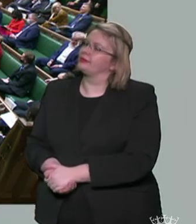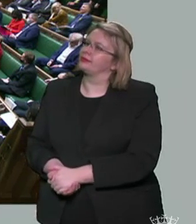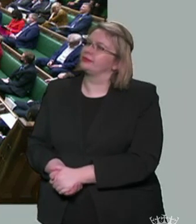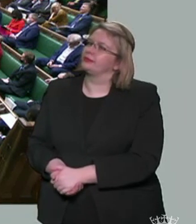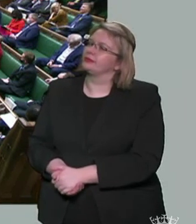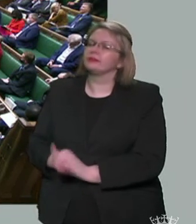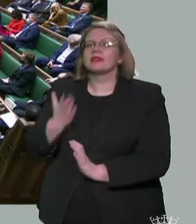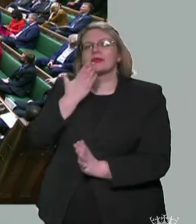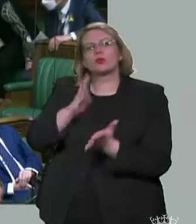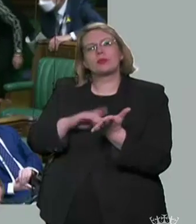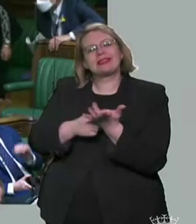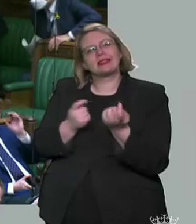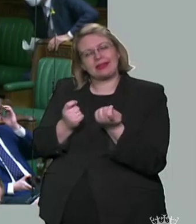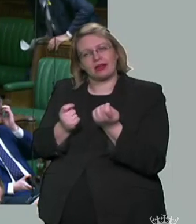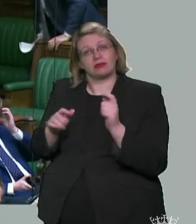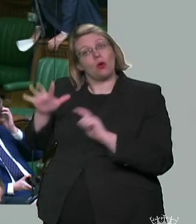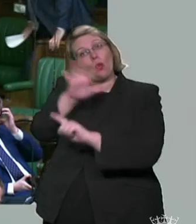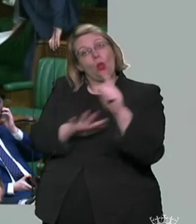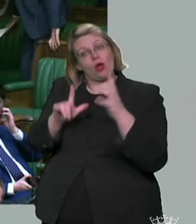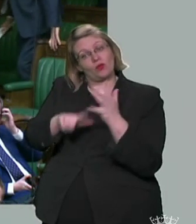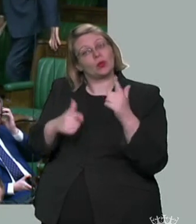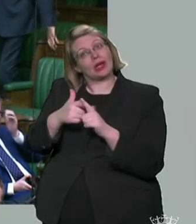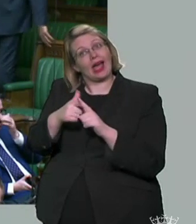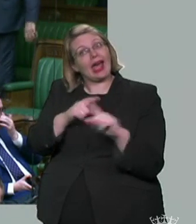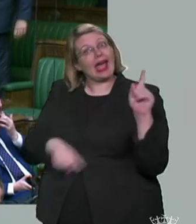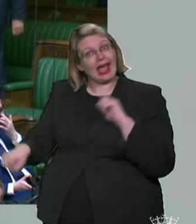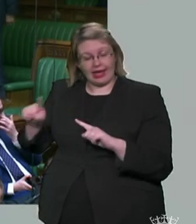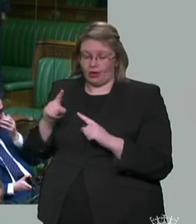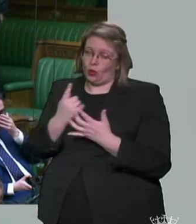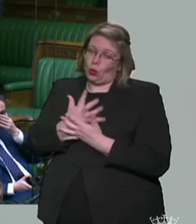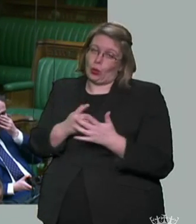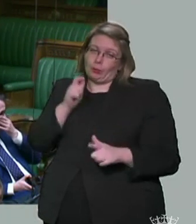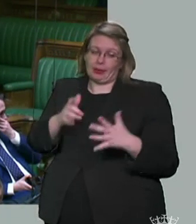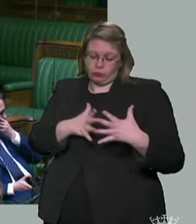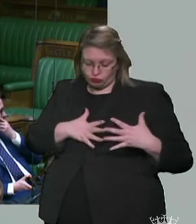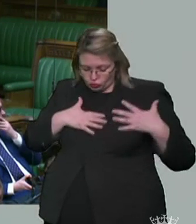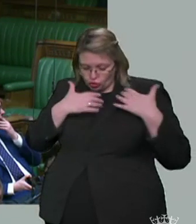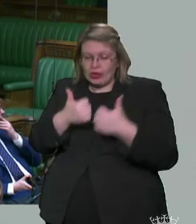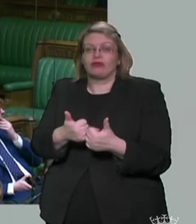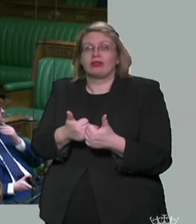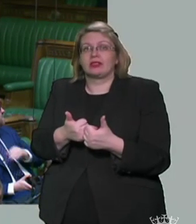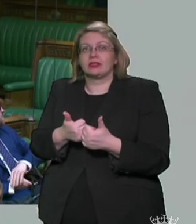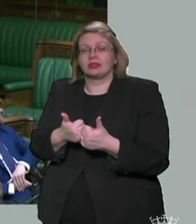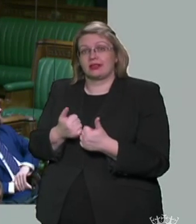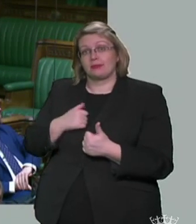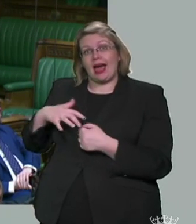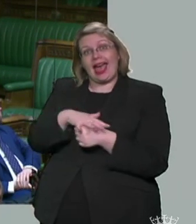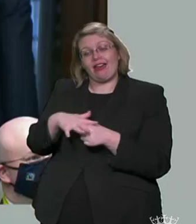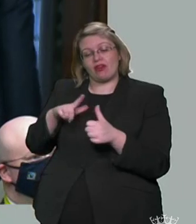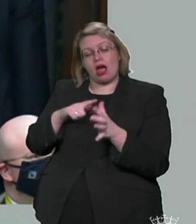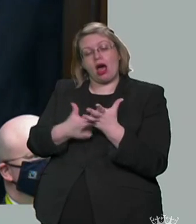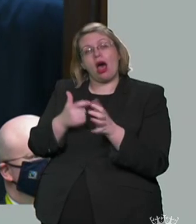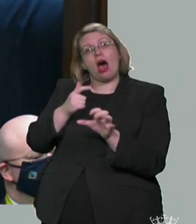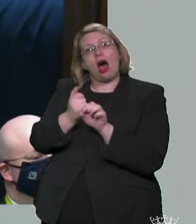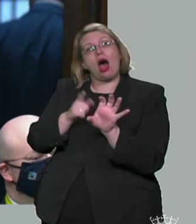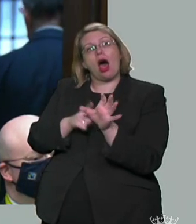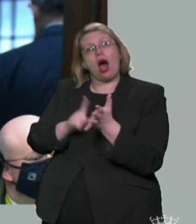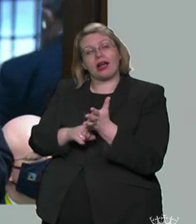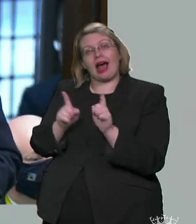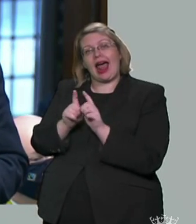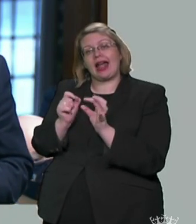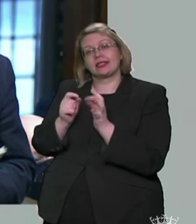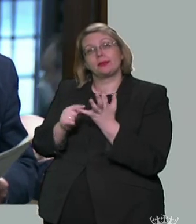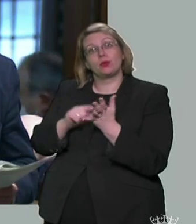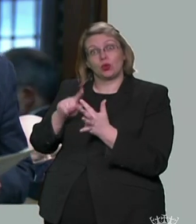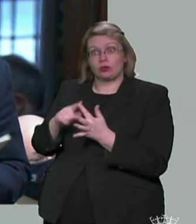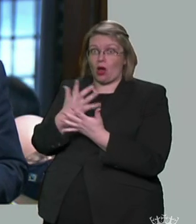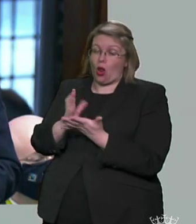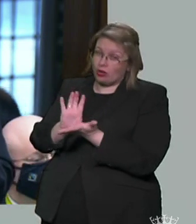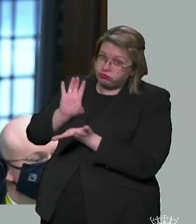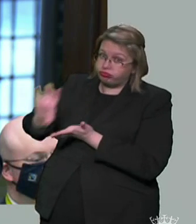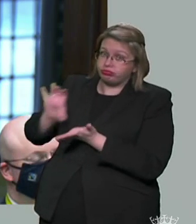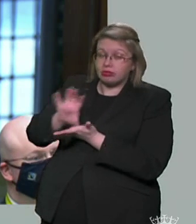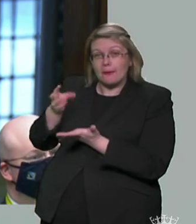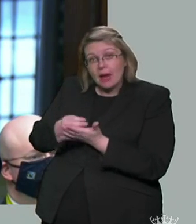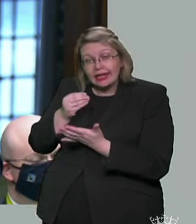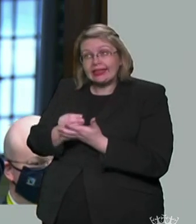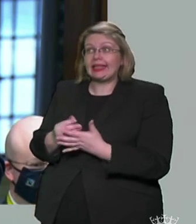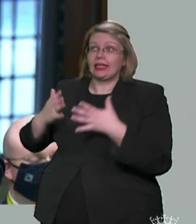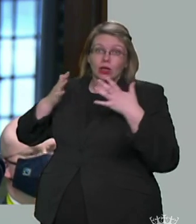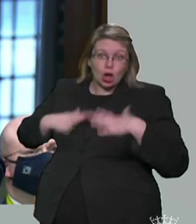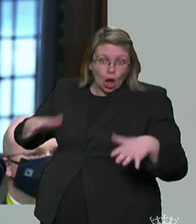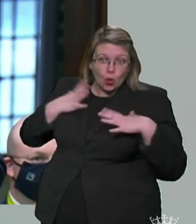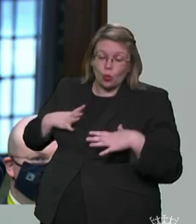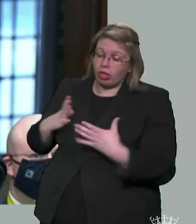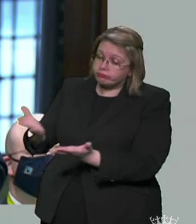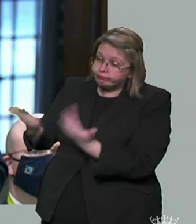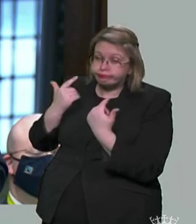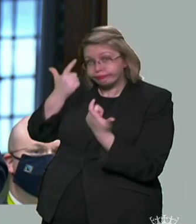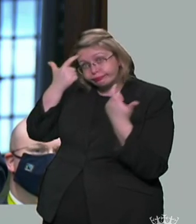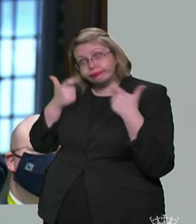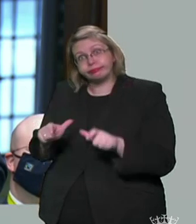People across these islands have displayed remarkable generosity, including in Argyll and Bute, where Oban Helps Ukraine has been overwhelmed by donations of money, clothes and offers of shelter.